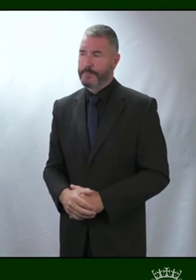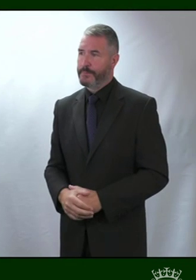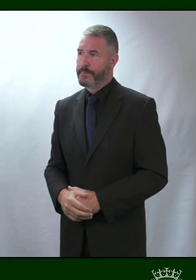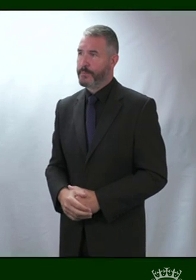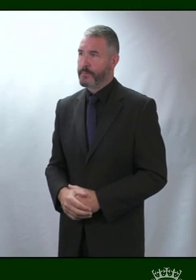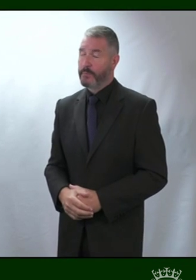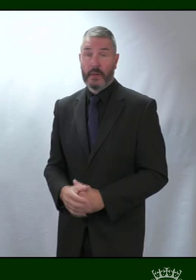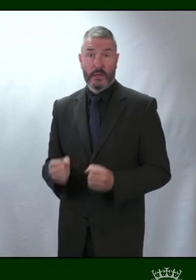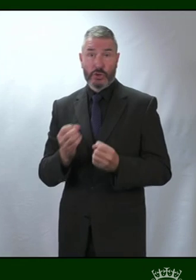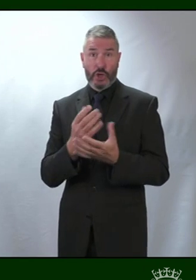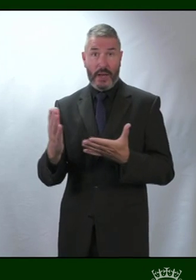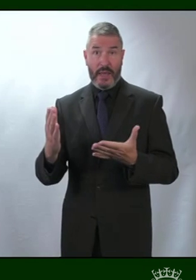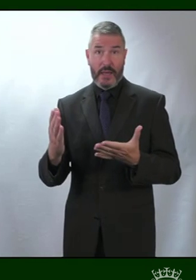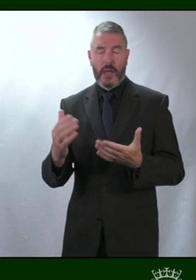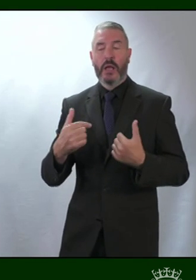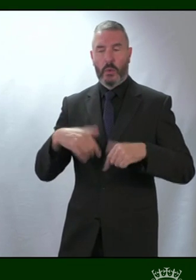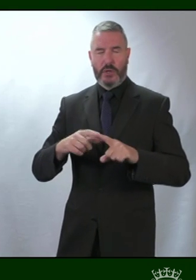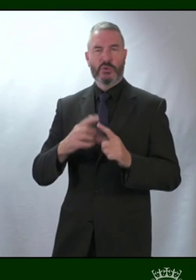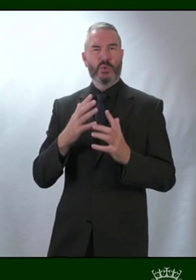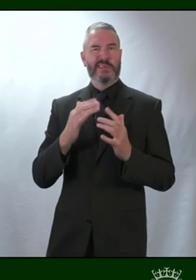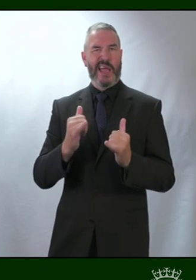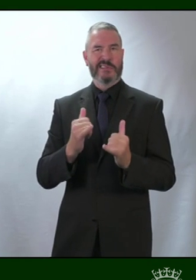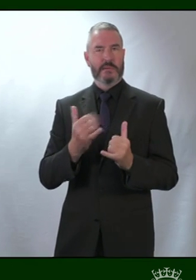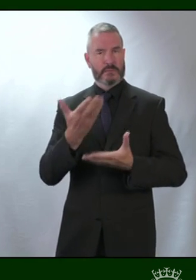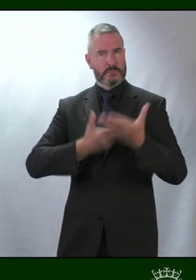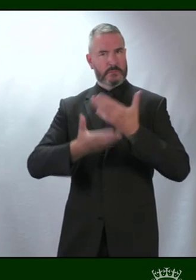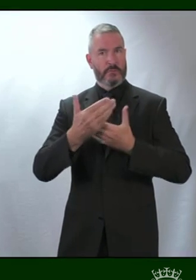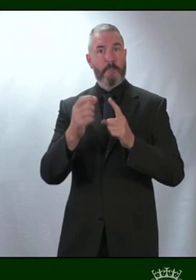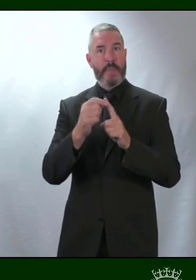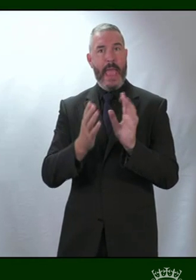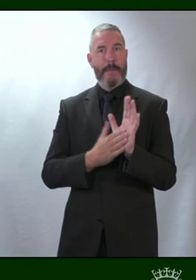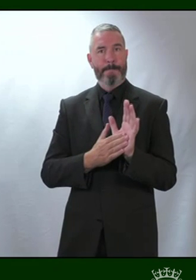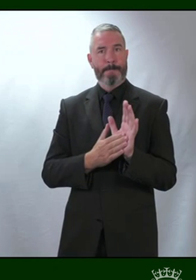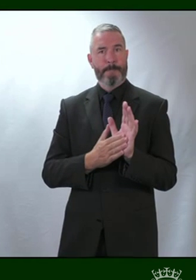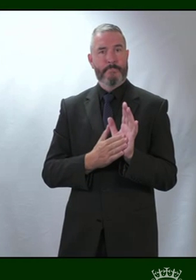Let us test what the Prime Minister’s explanation is—it is unclear.